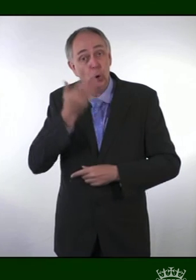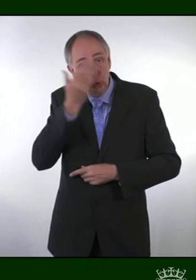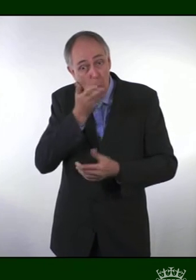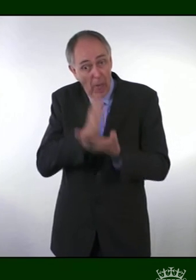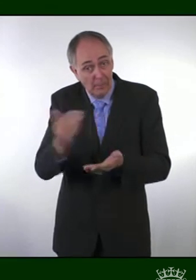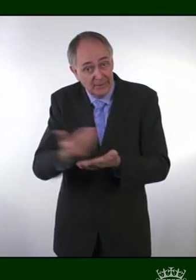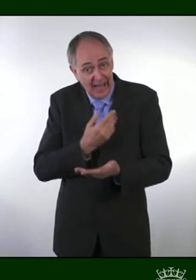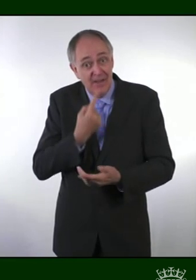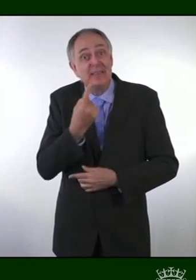Come on!